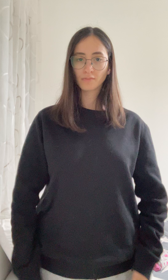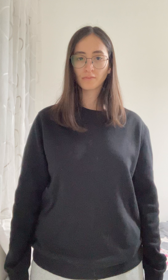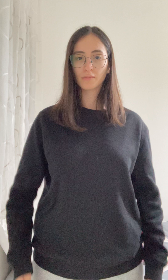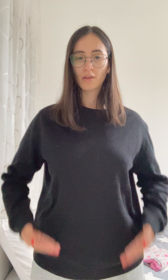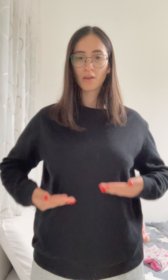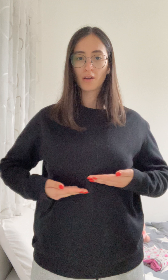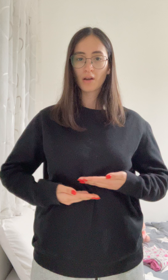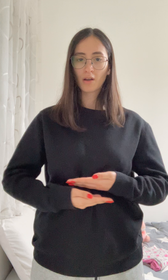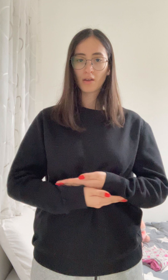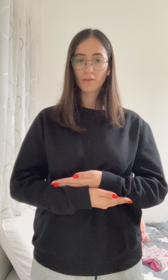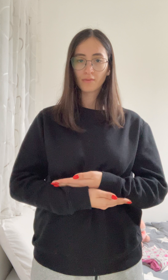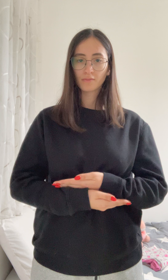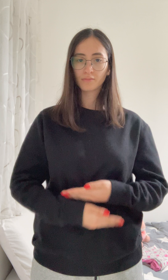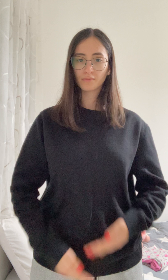רעב